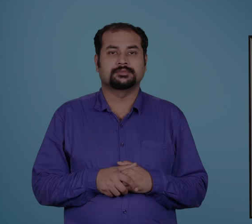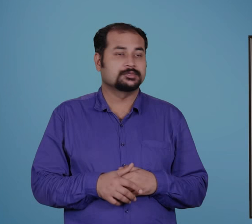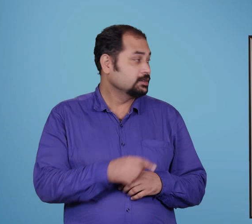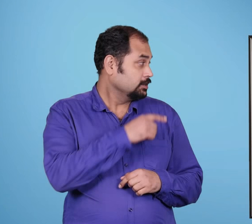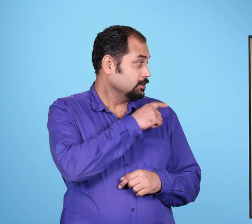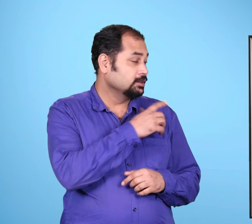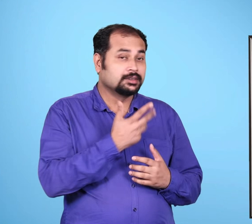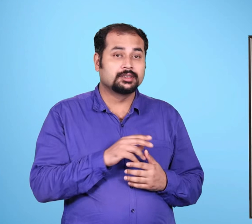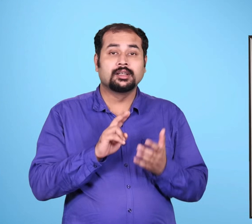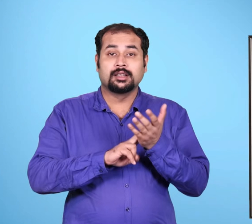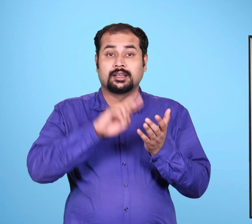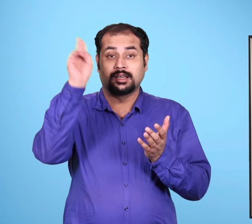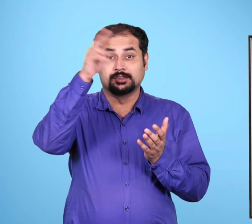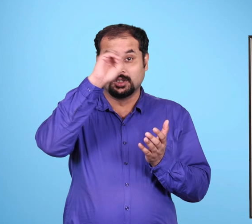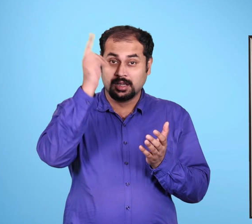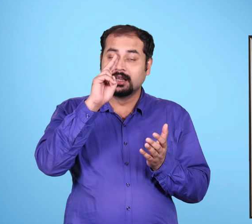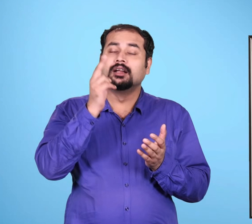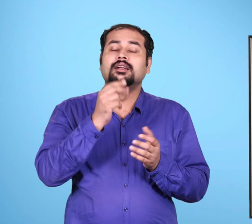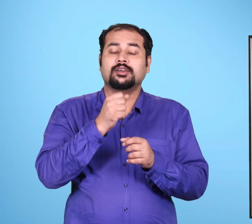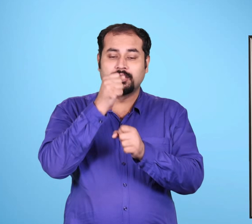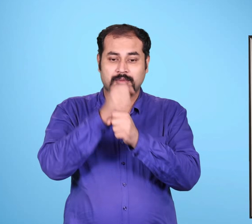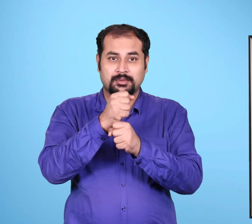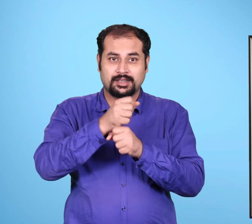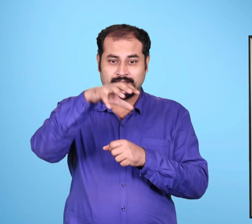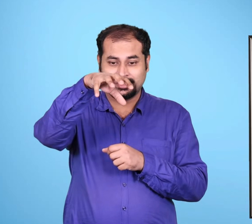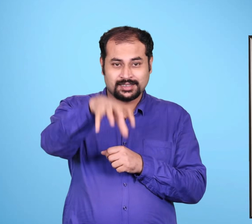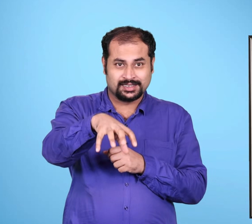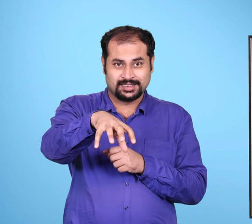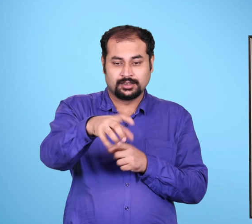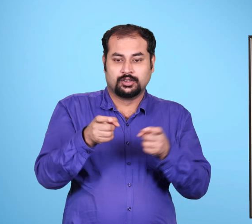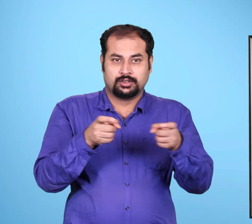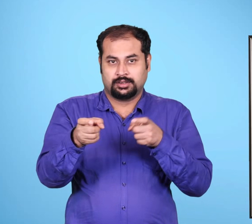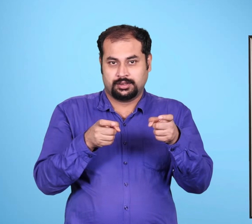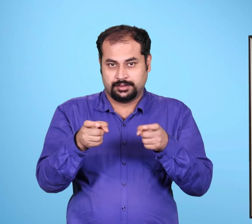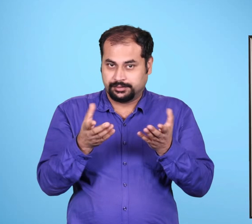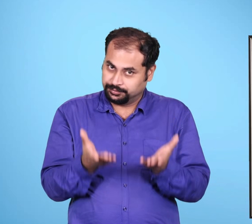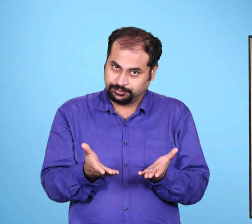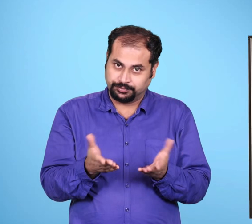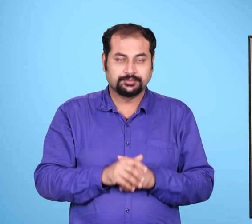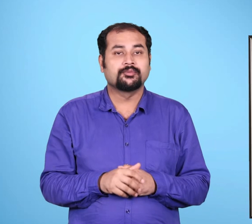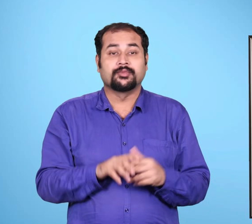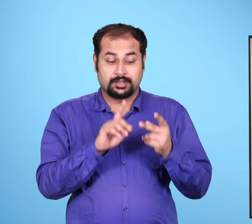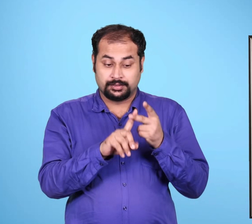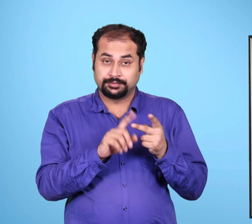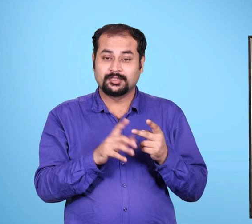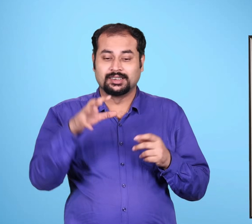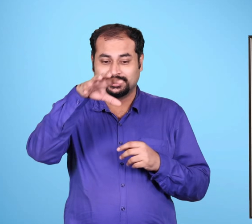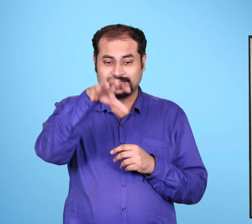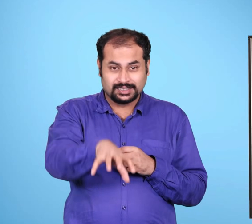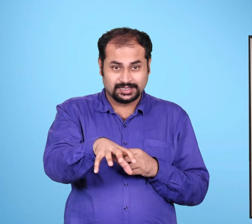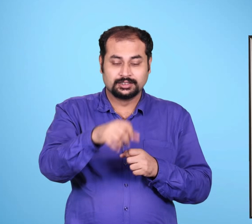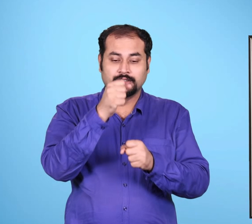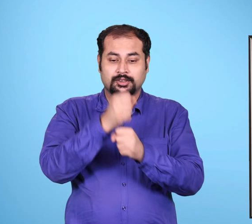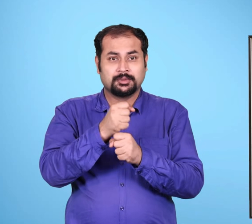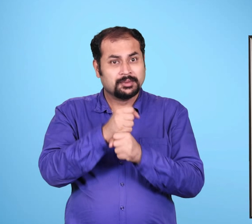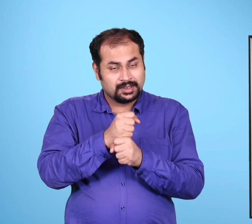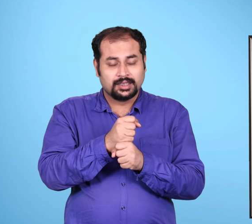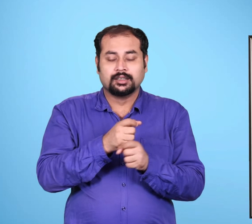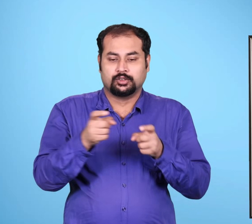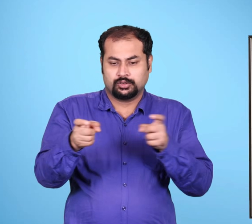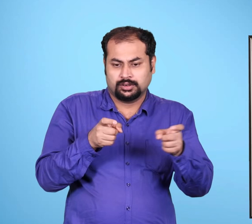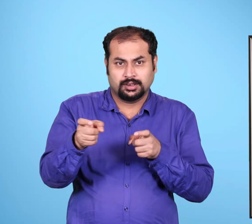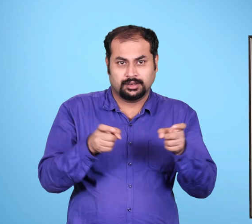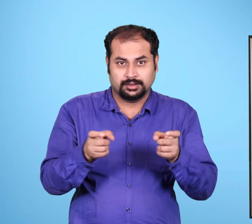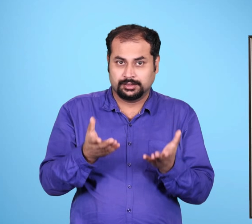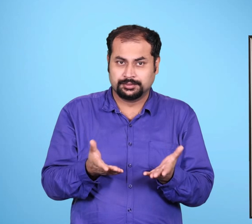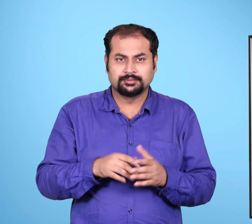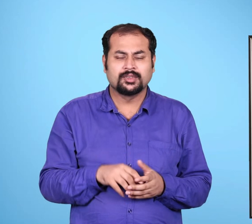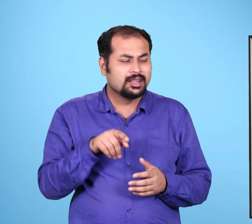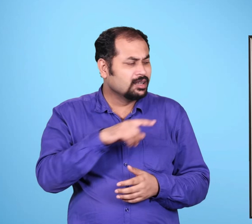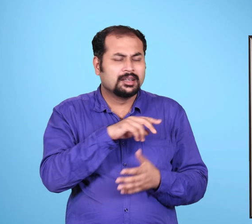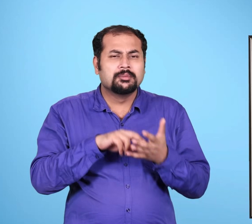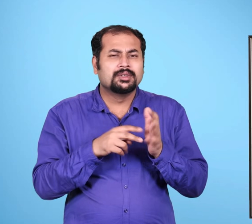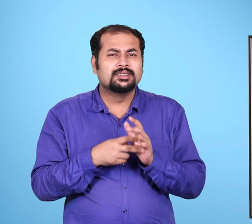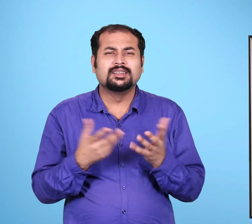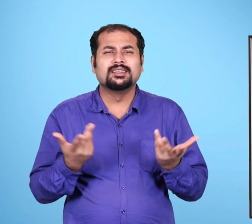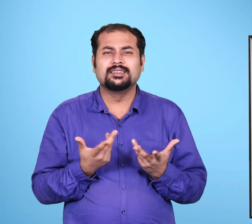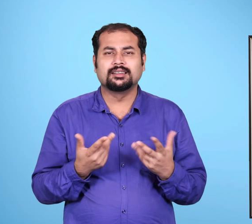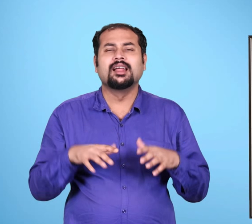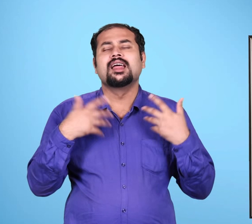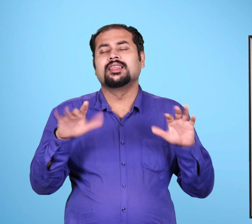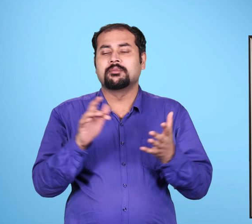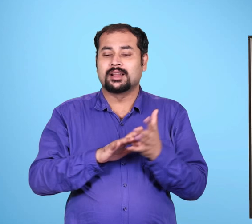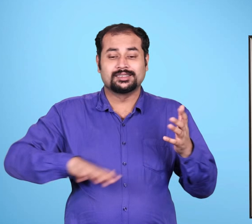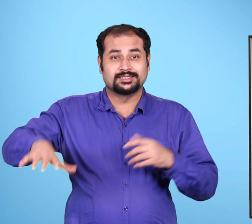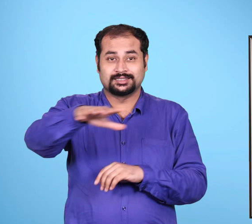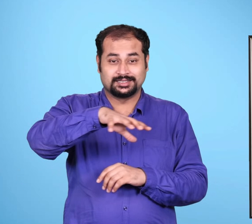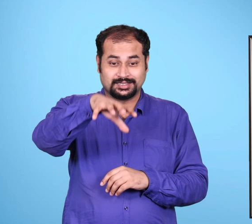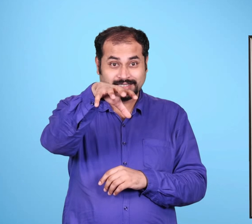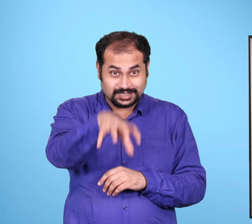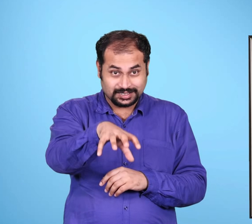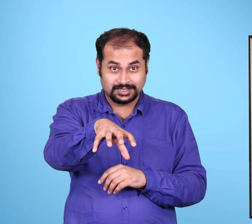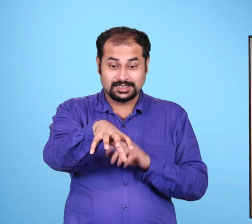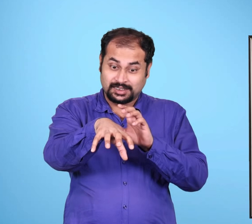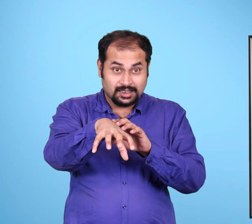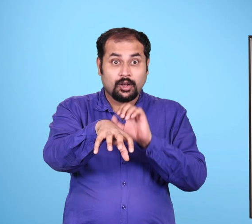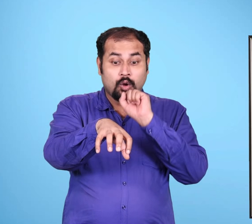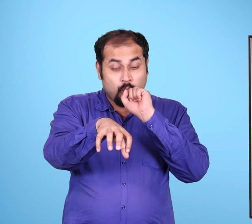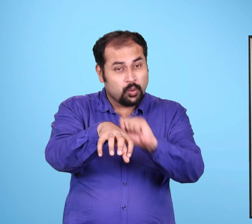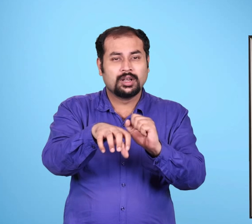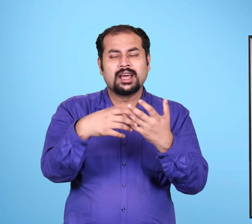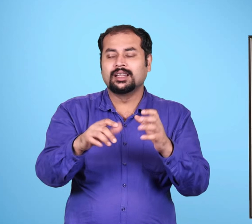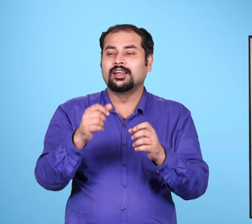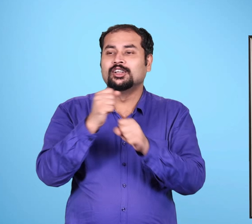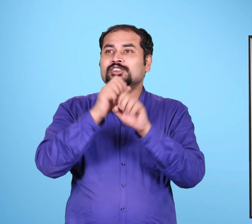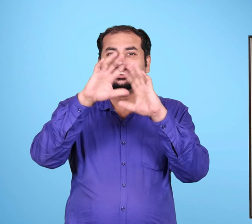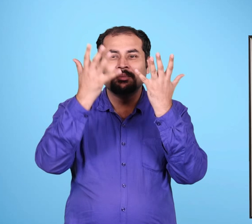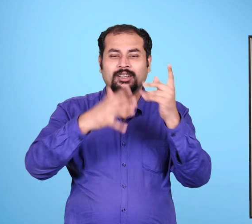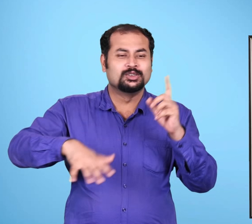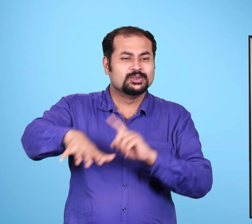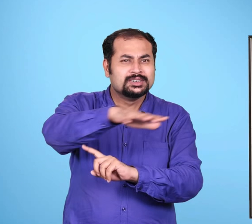Nation-State These two signs refer to nation state. The word nation state is a concept of a state, the geographic and political entity, coinciding with a nation,